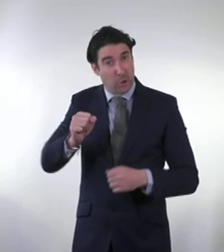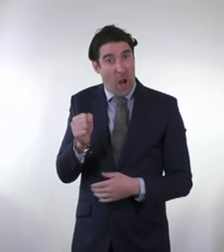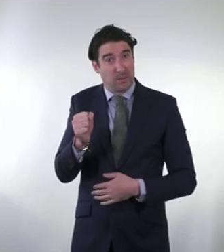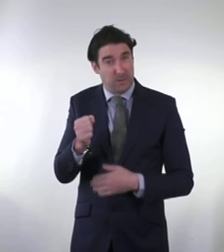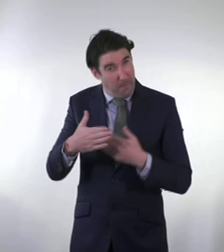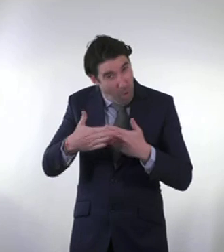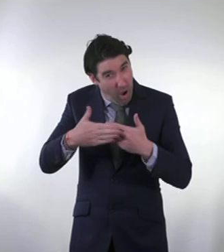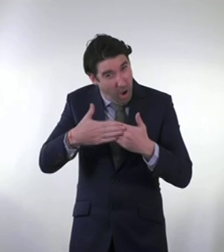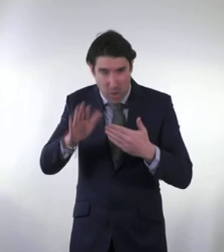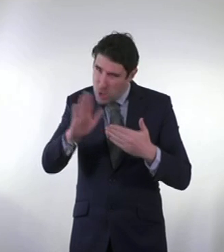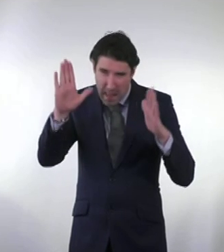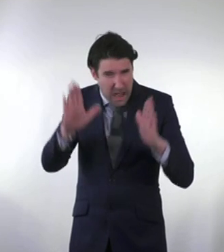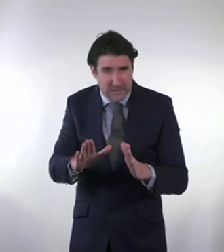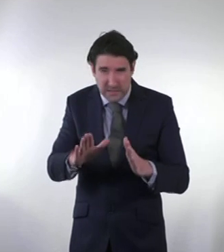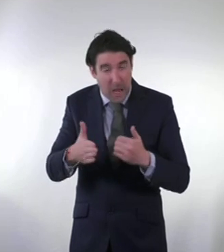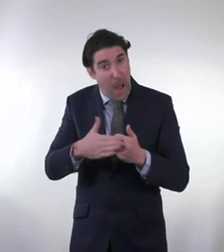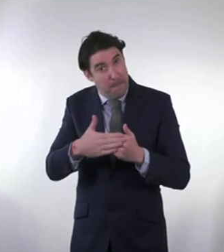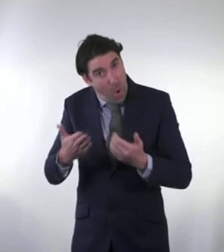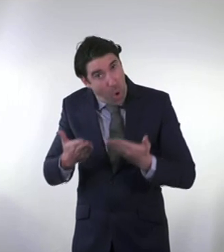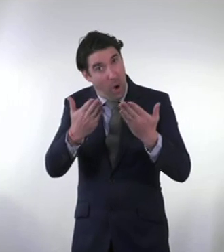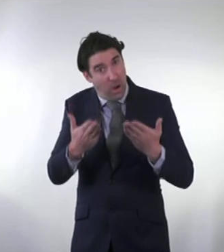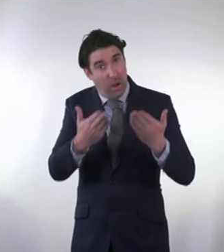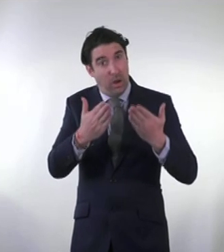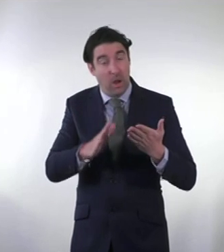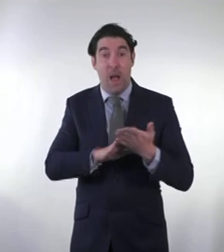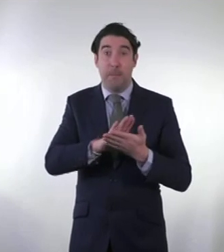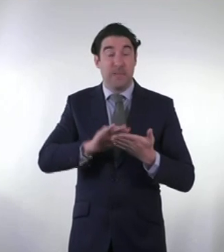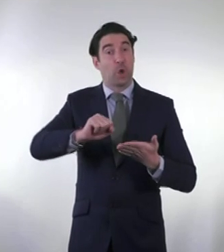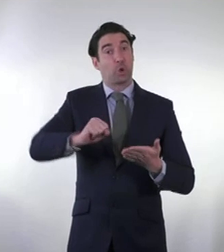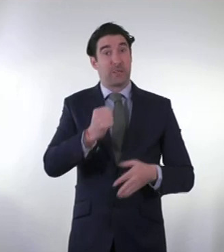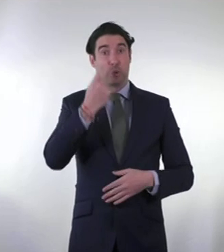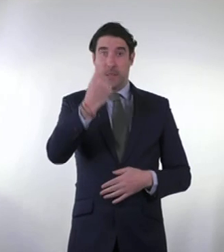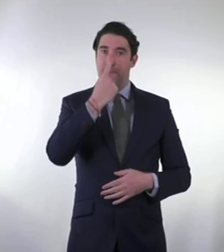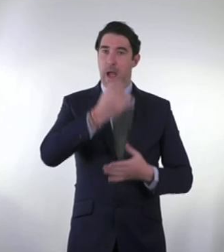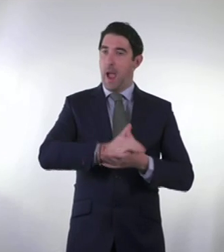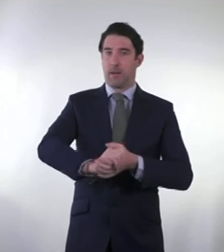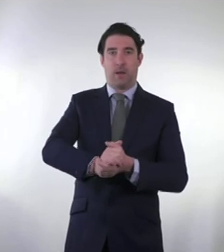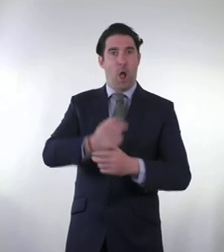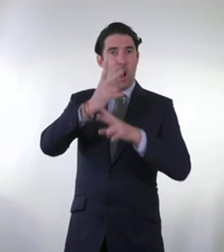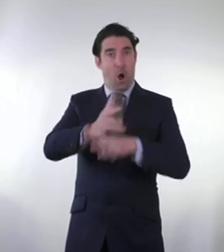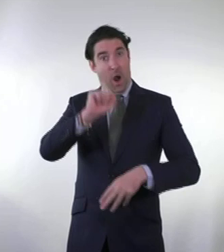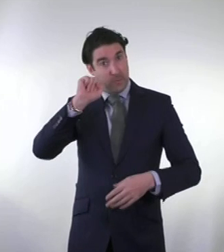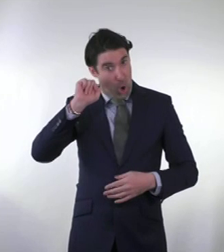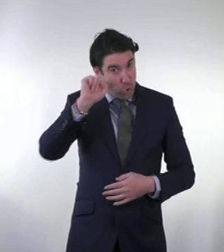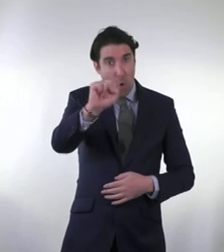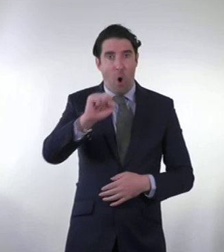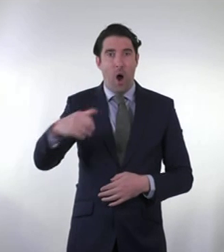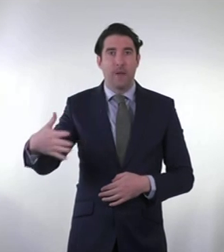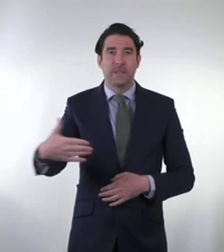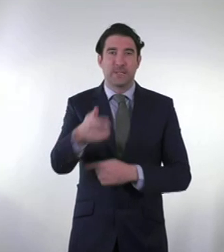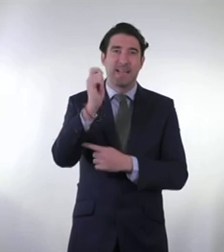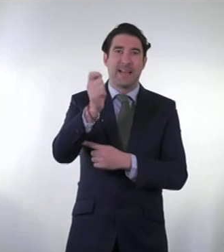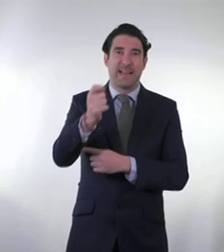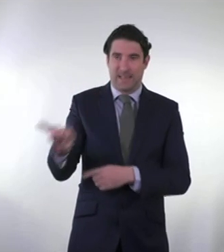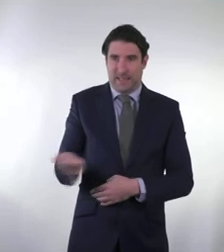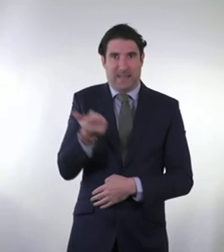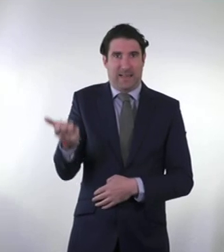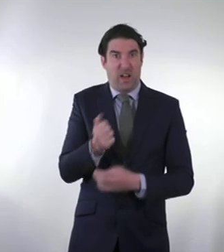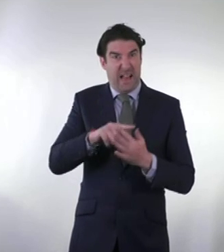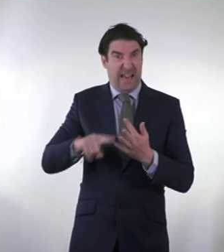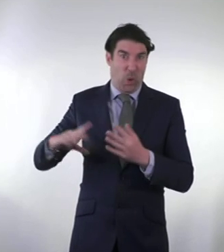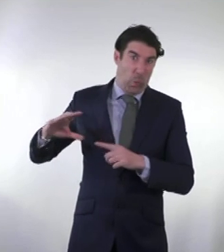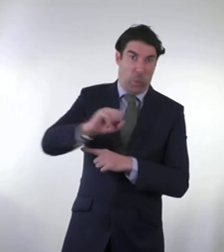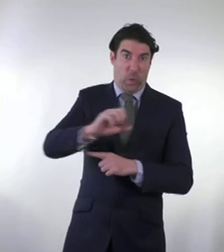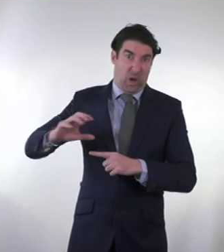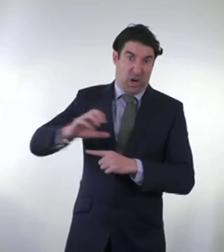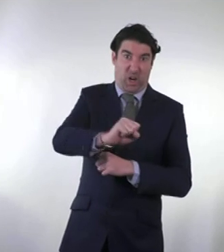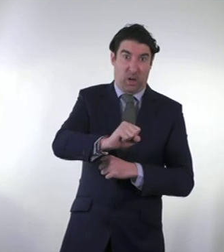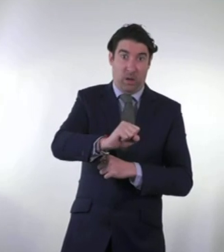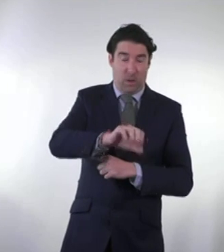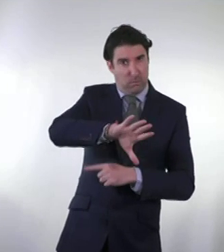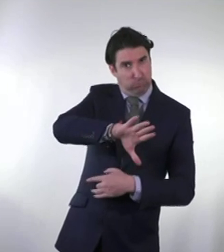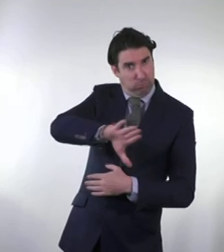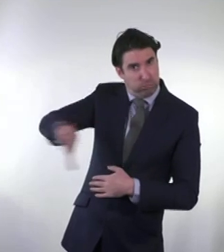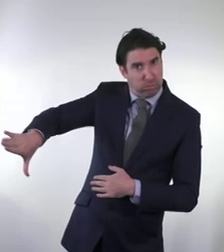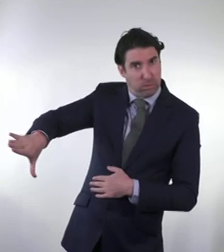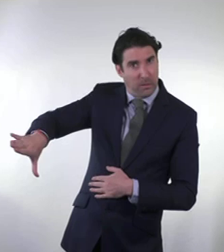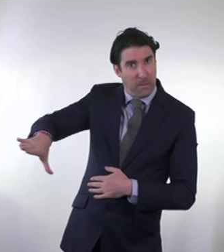Not only does it enable Scotland to take back control of its spectacular fisheries, but it opens up markets for Scottish agriculture around the world.